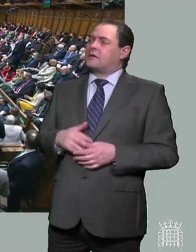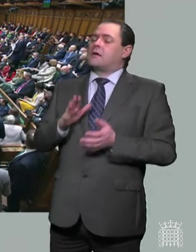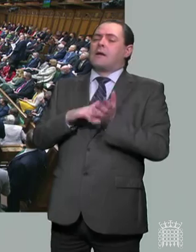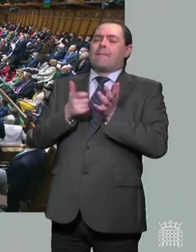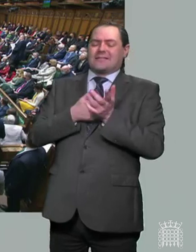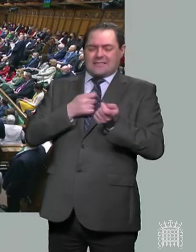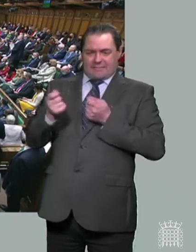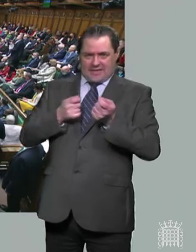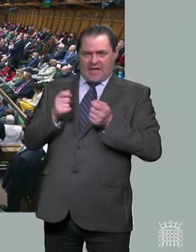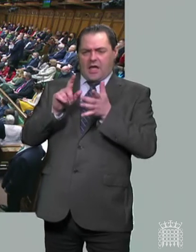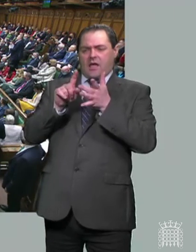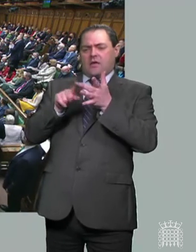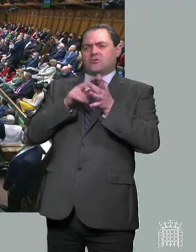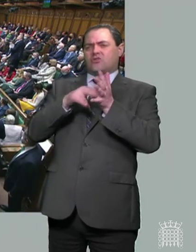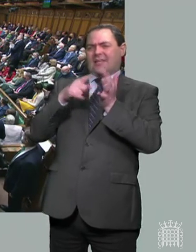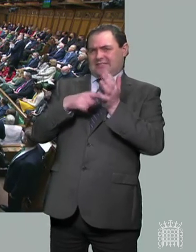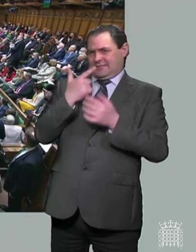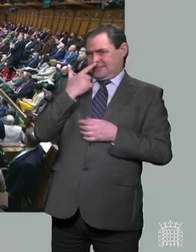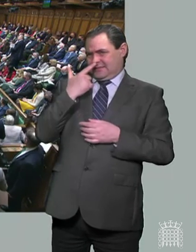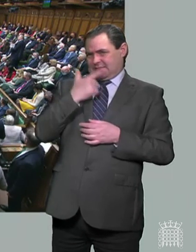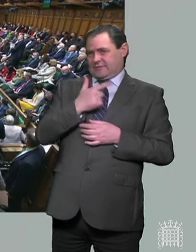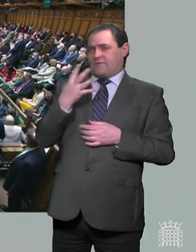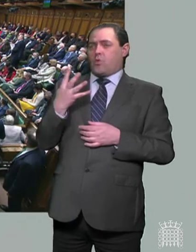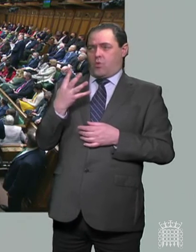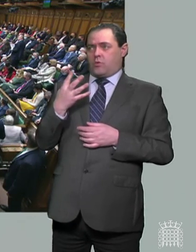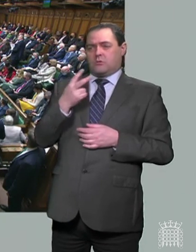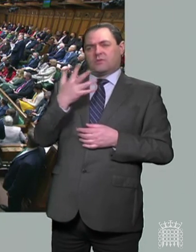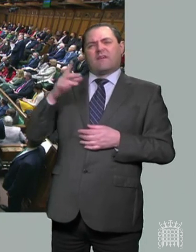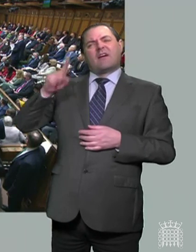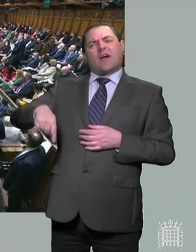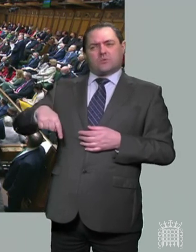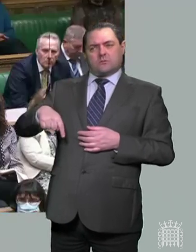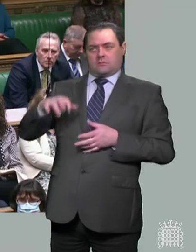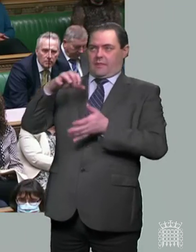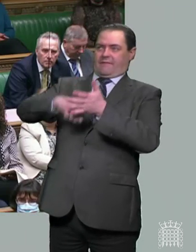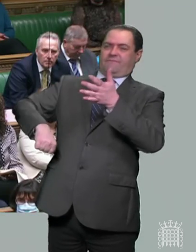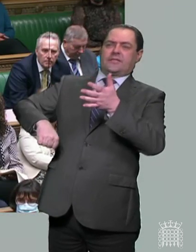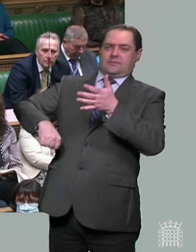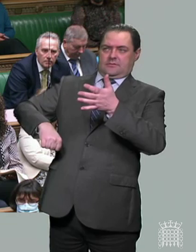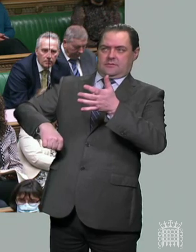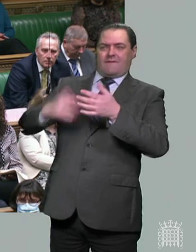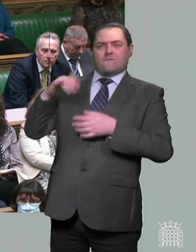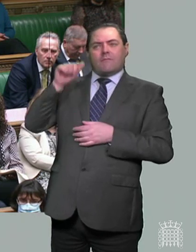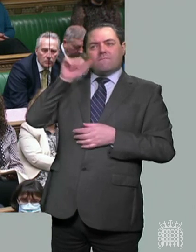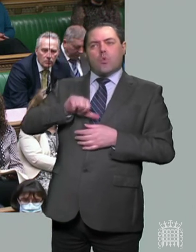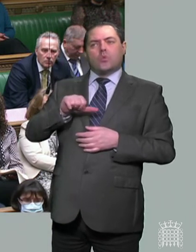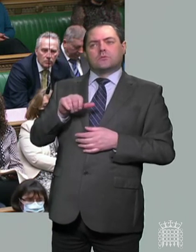Seventy-four-year-old Janet had £25,000 stolen by fraudsters.